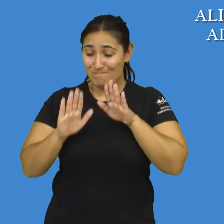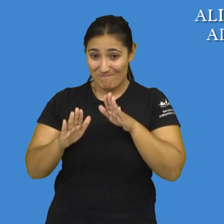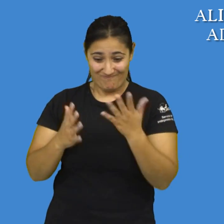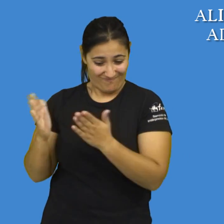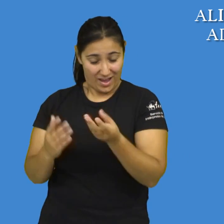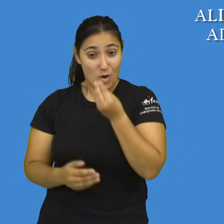época